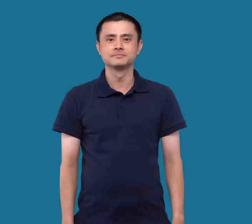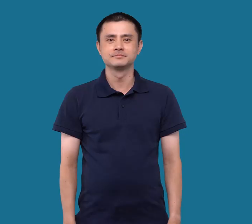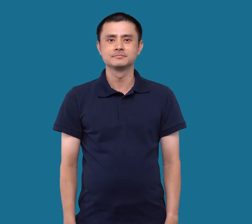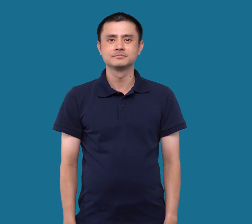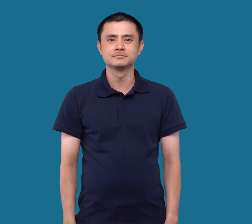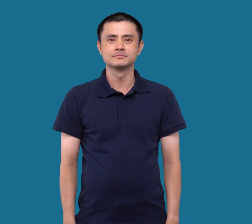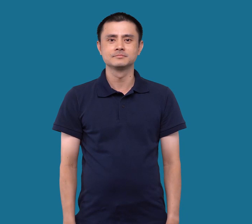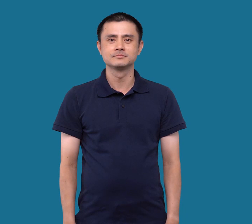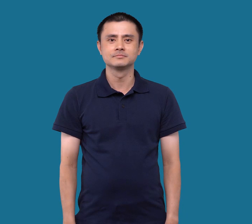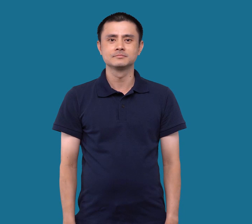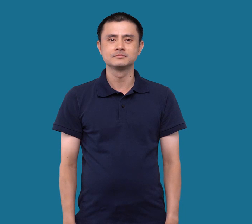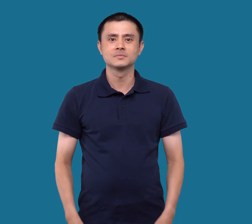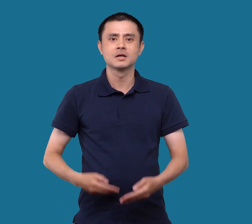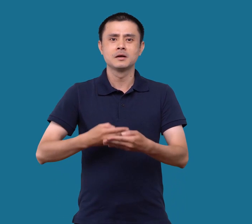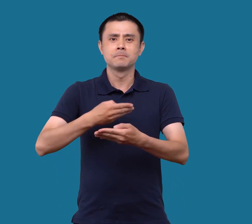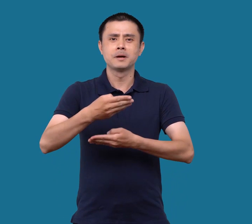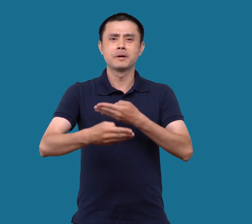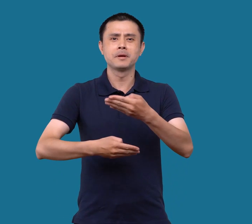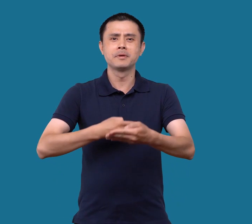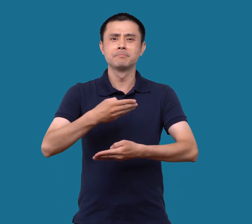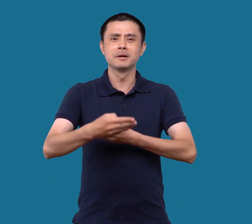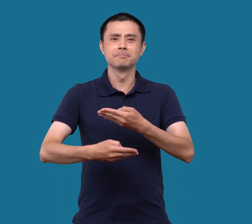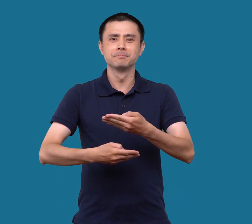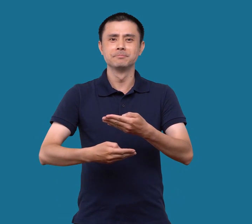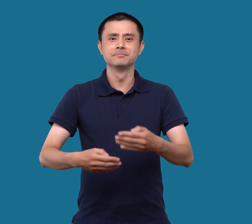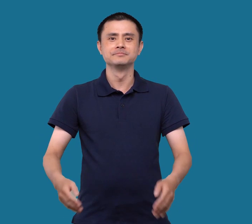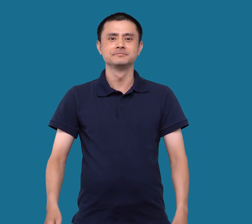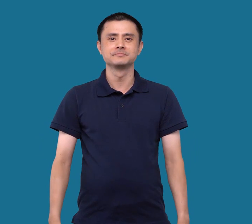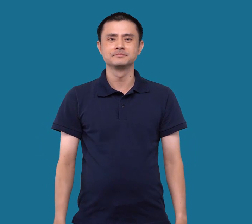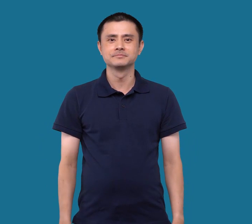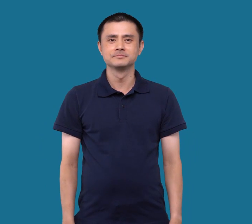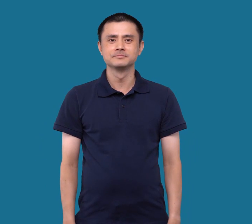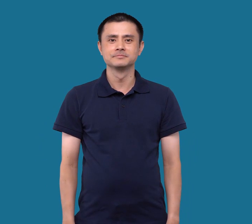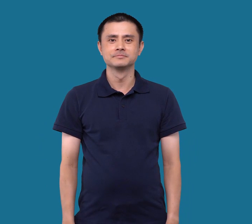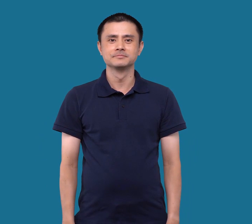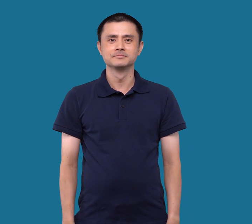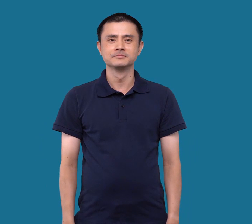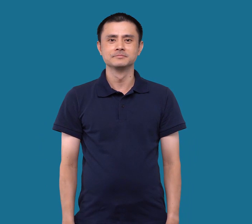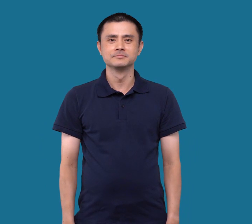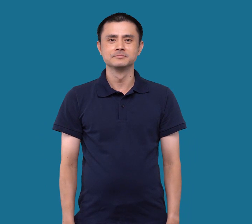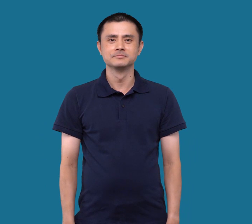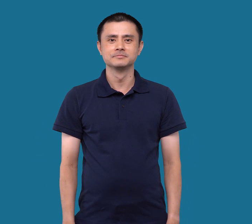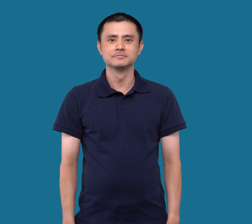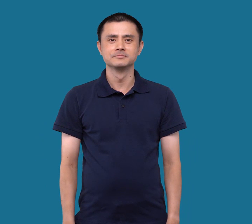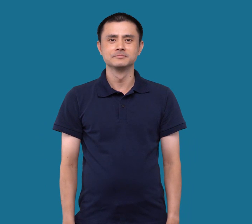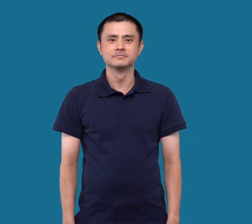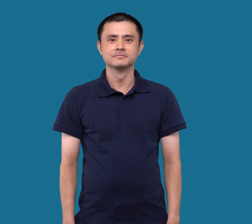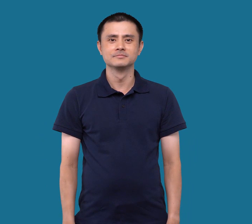bán buôn